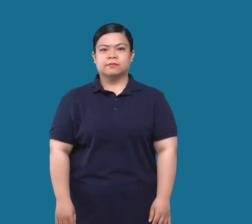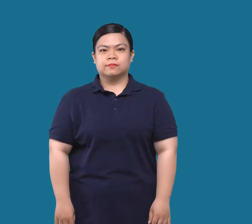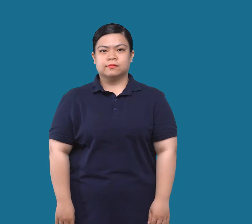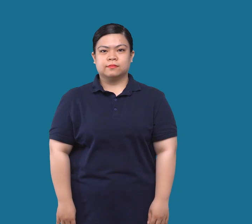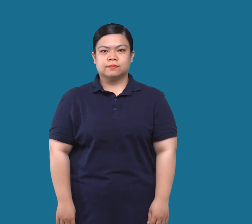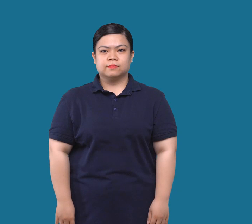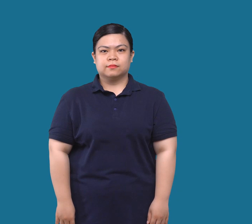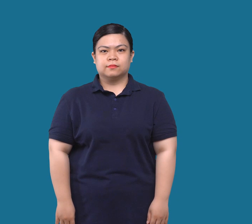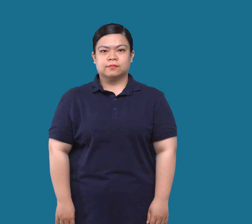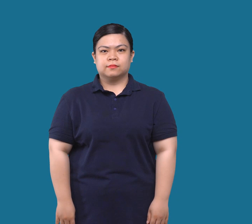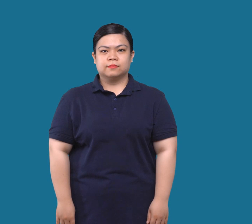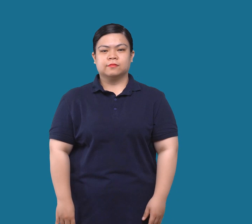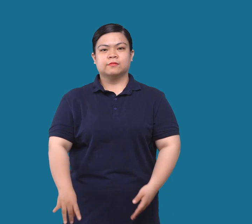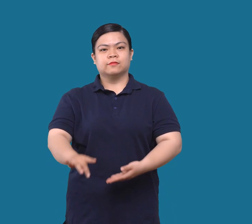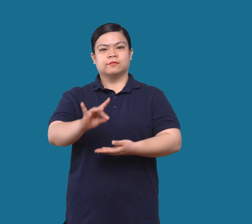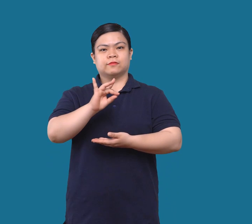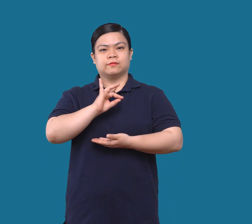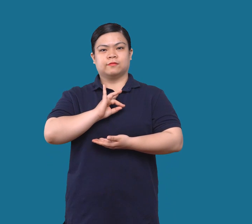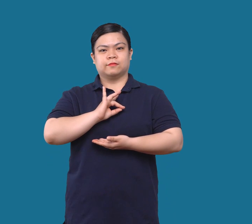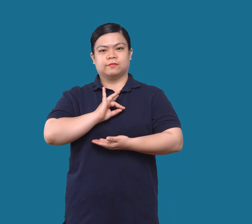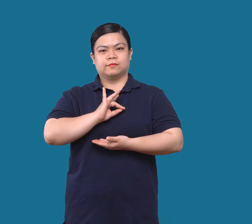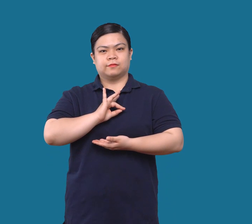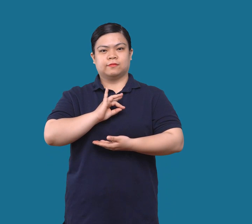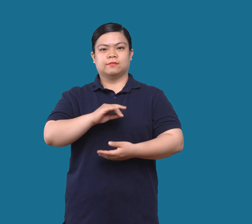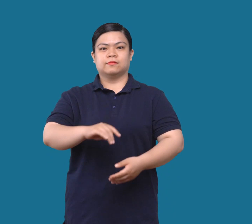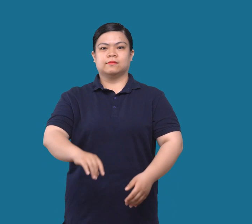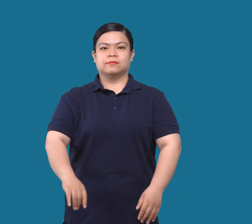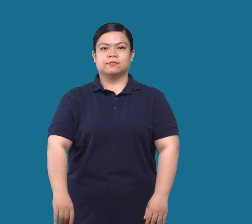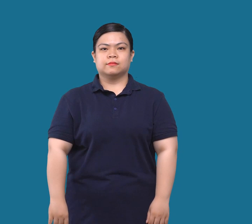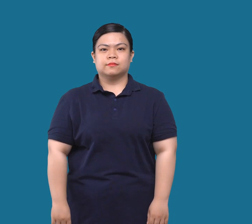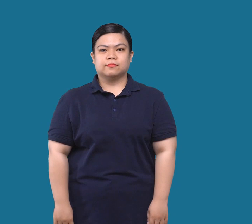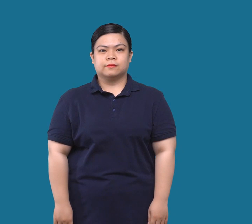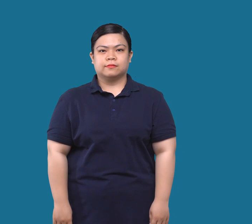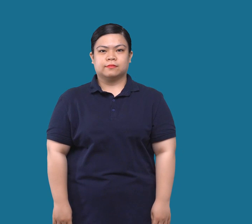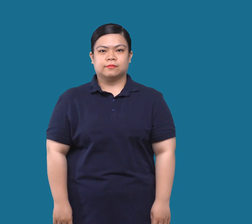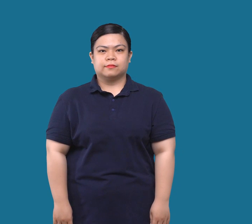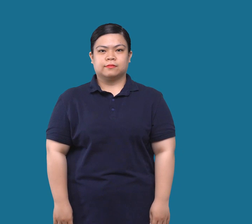phật (tượng)